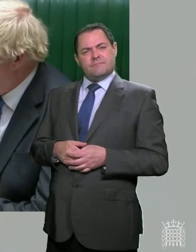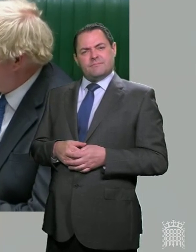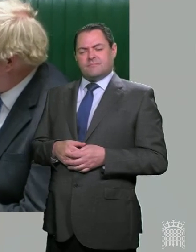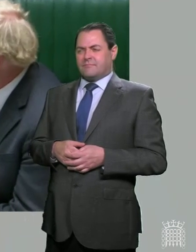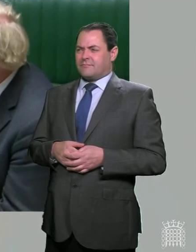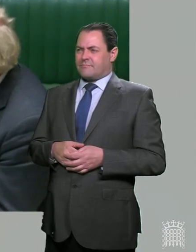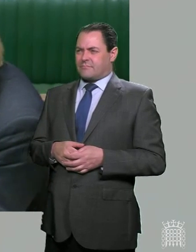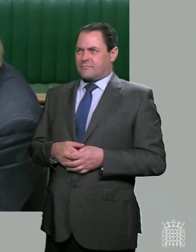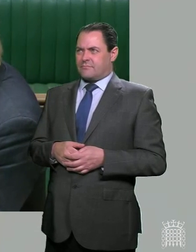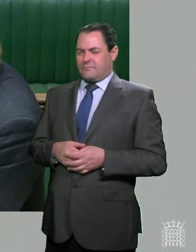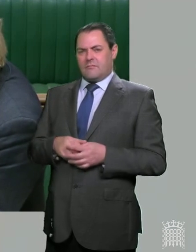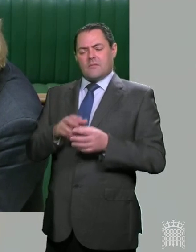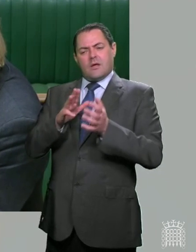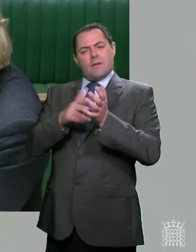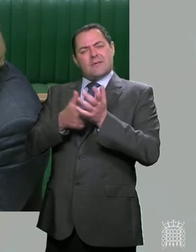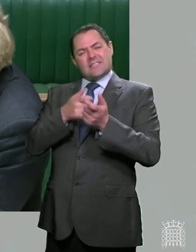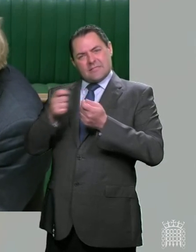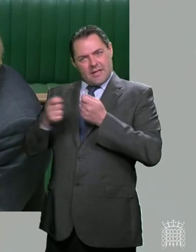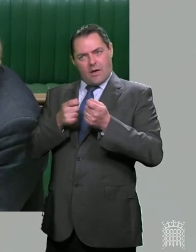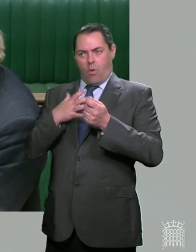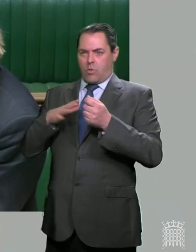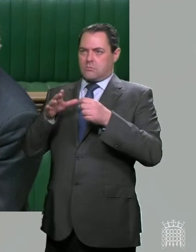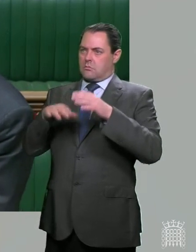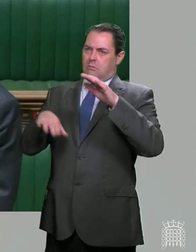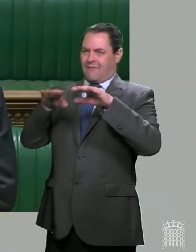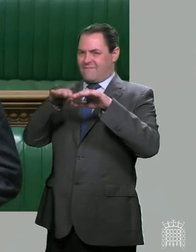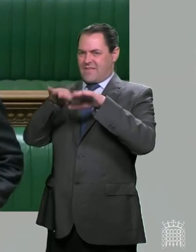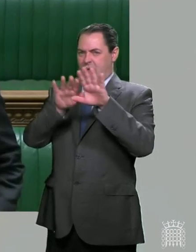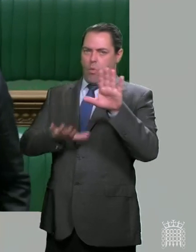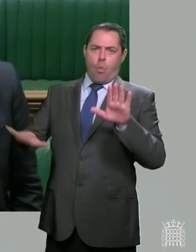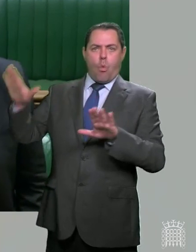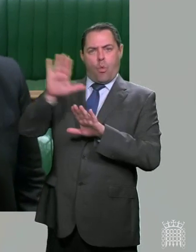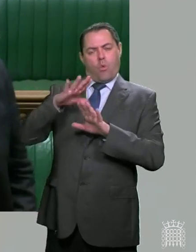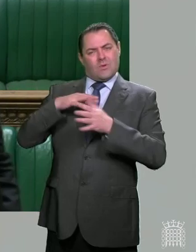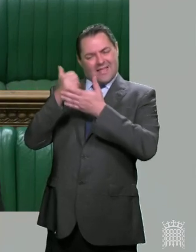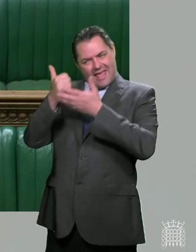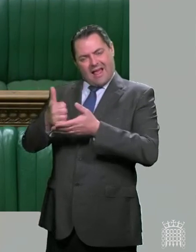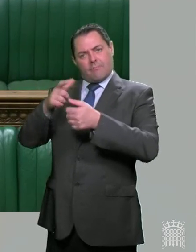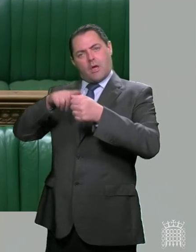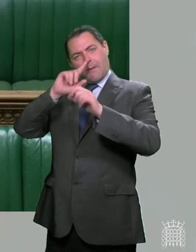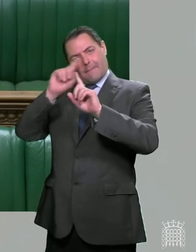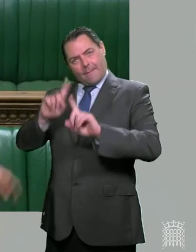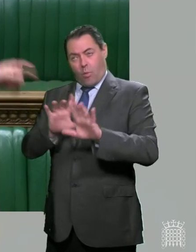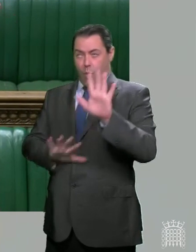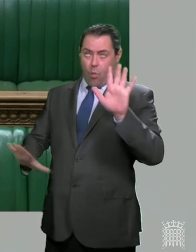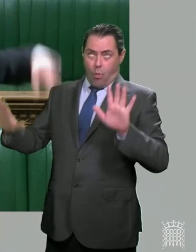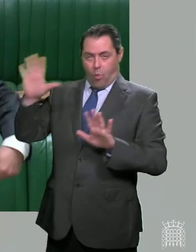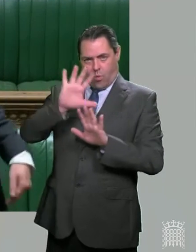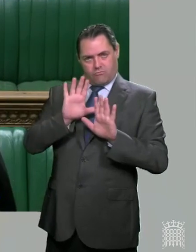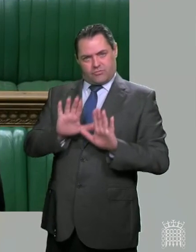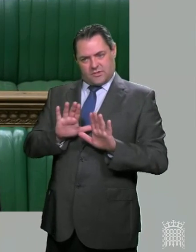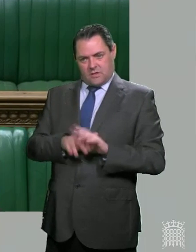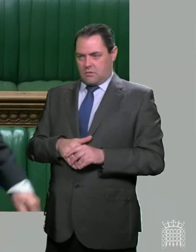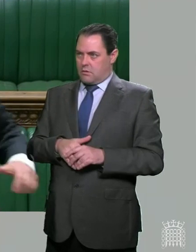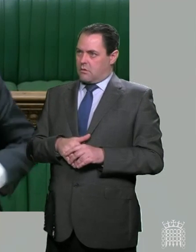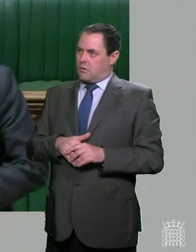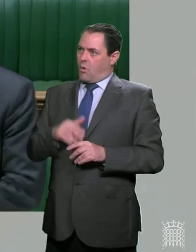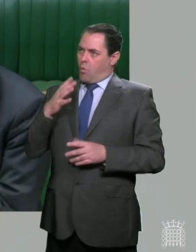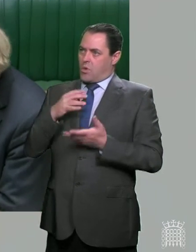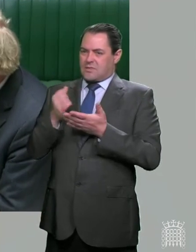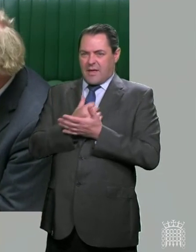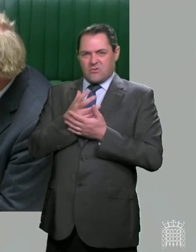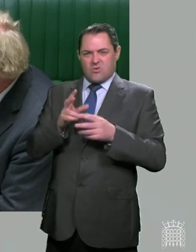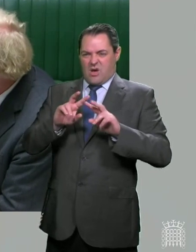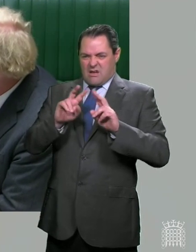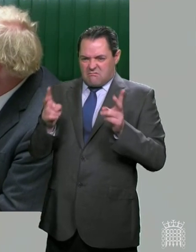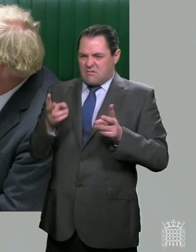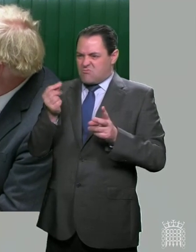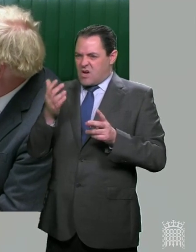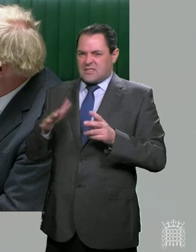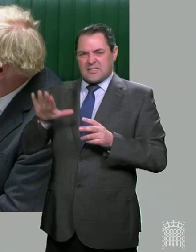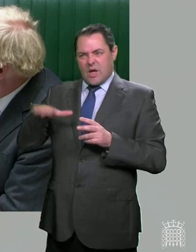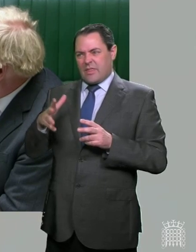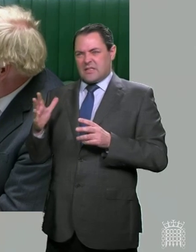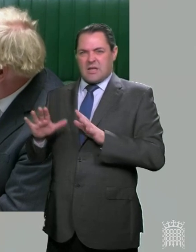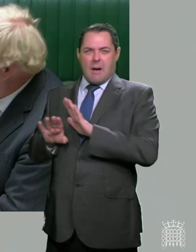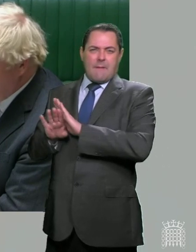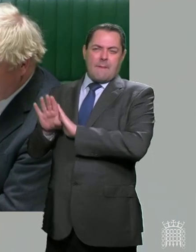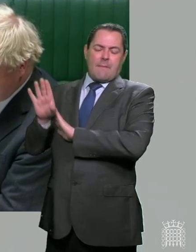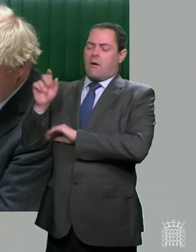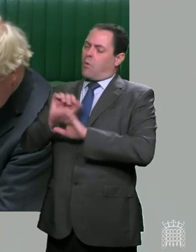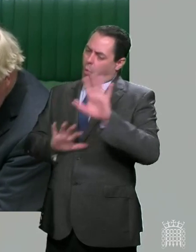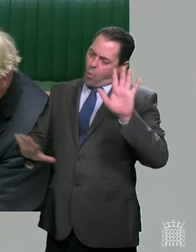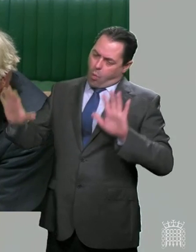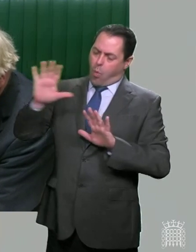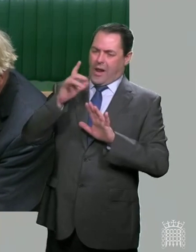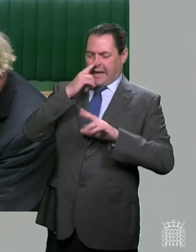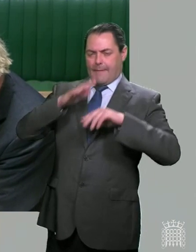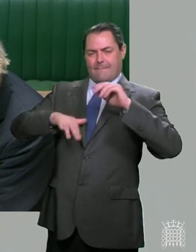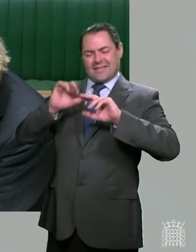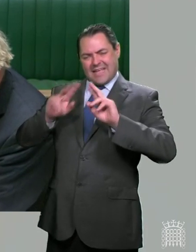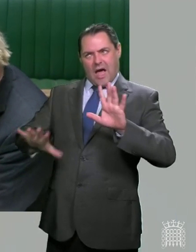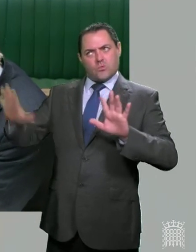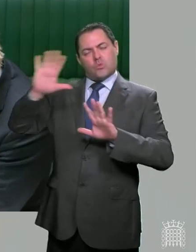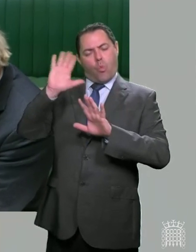What we want to do, by our levelling-up agenda, is to help young people across the country and to make sure, by the way, that we relieve pressure on the overheating south-east and ensure that we build back better across the whole UK.